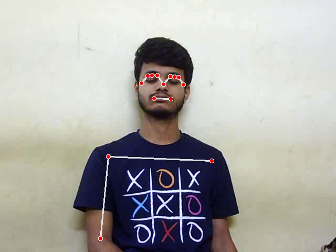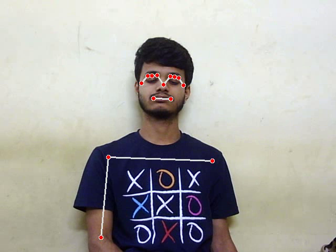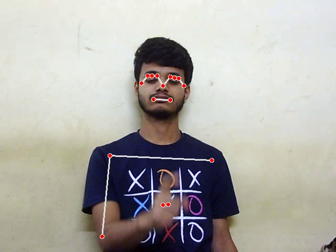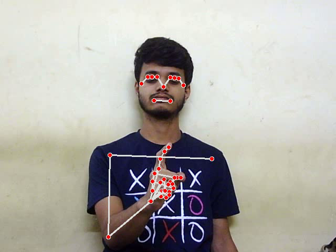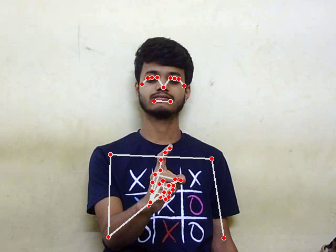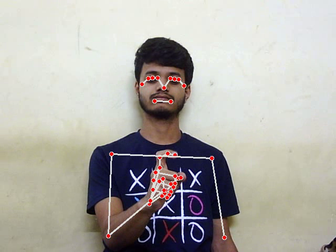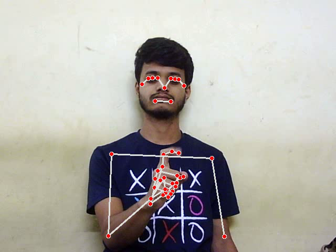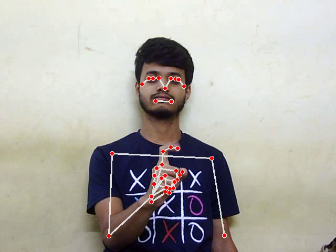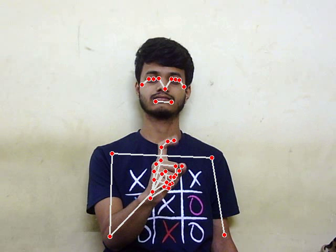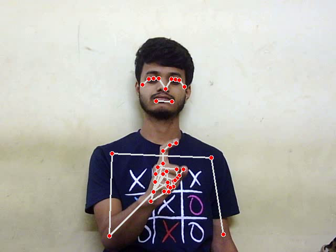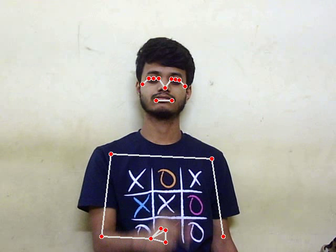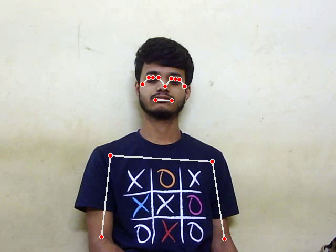question